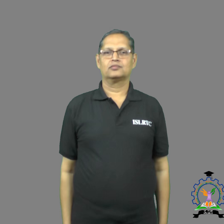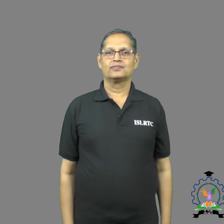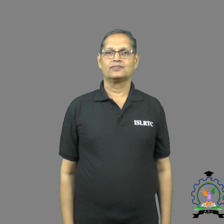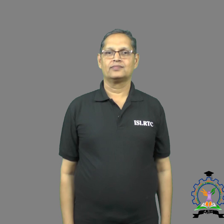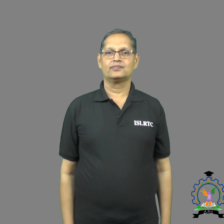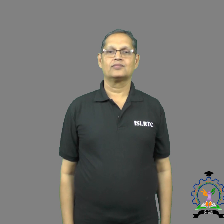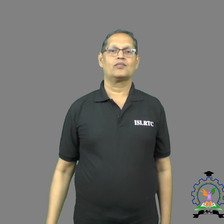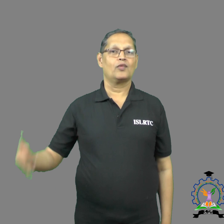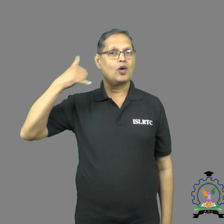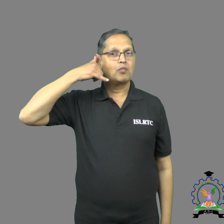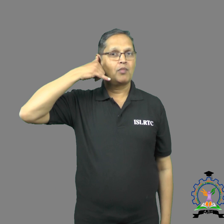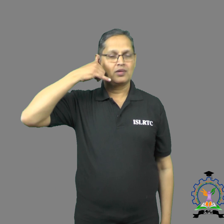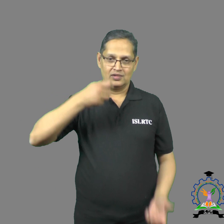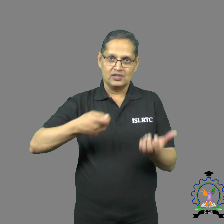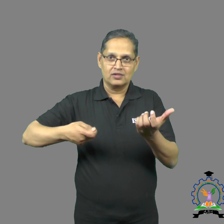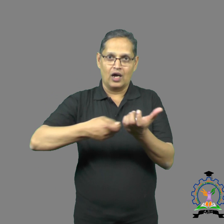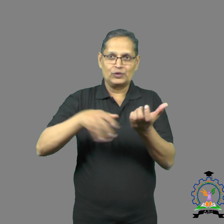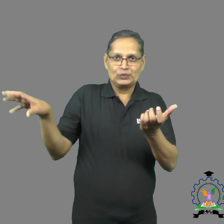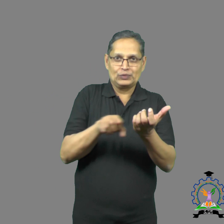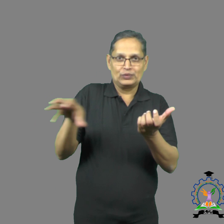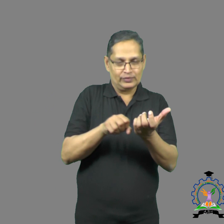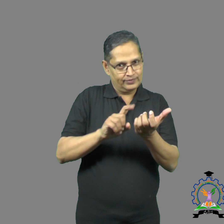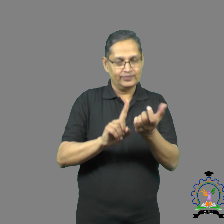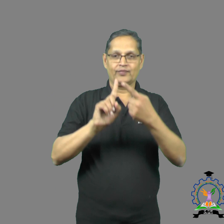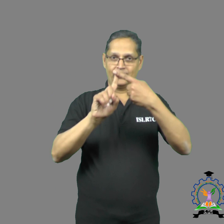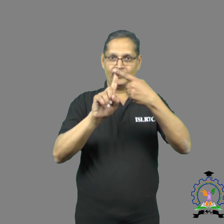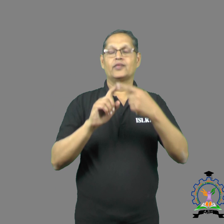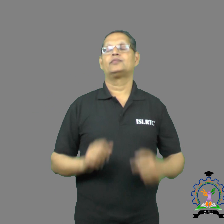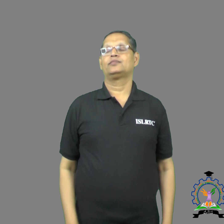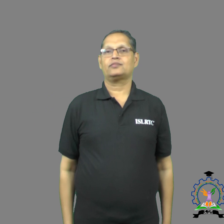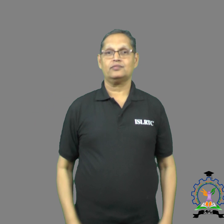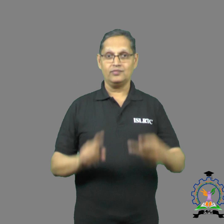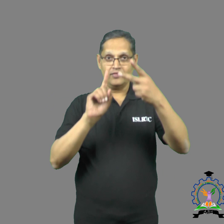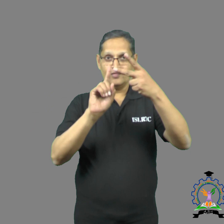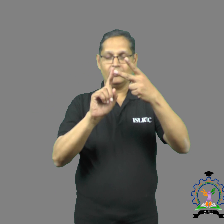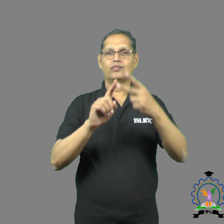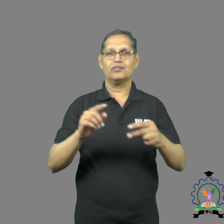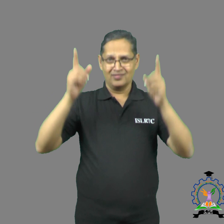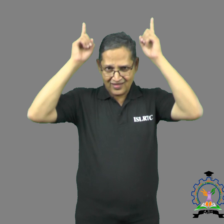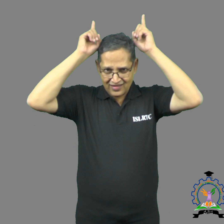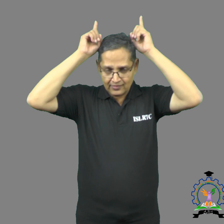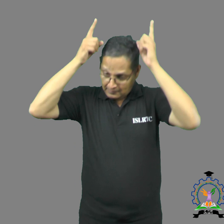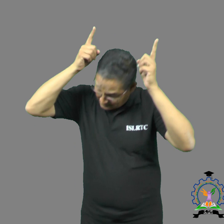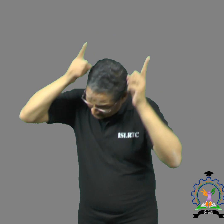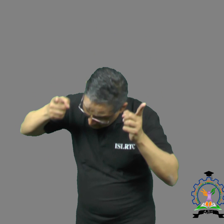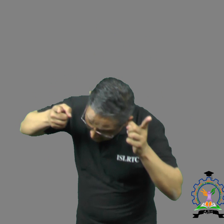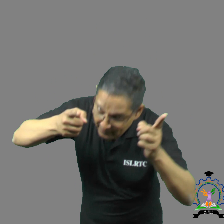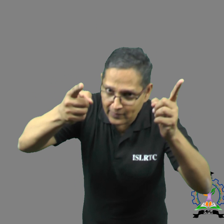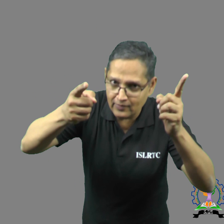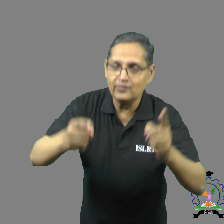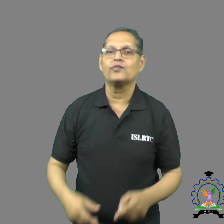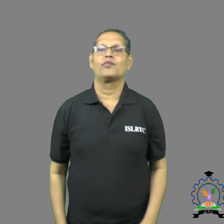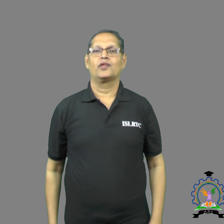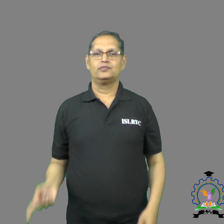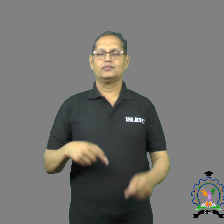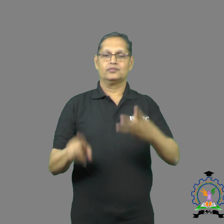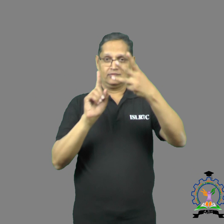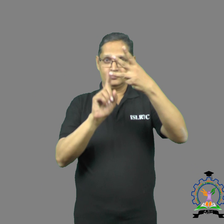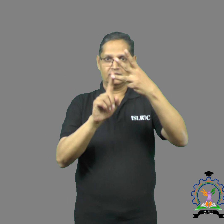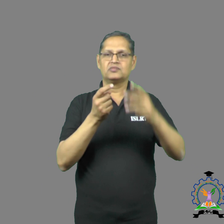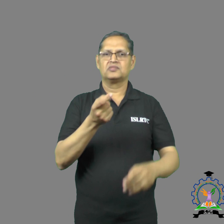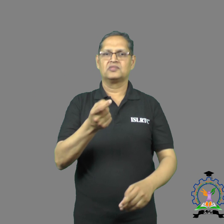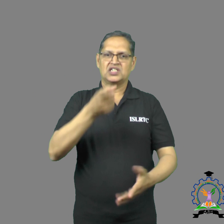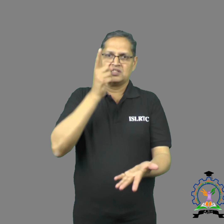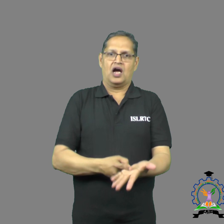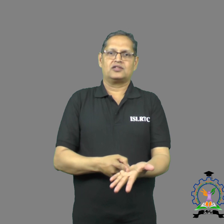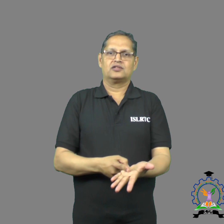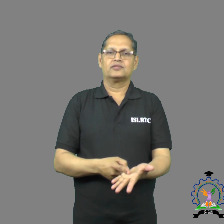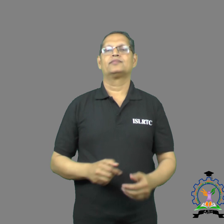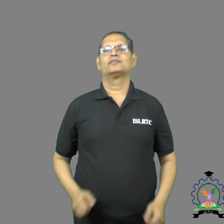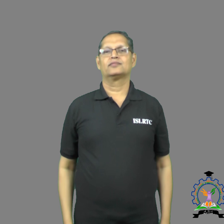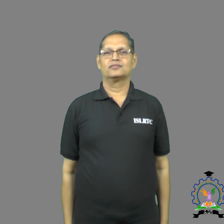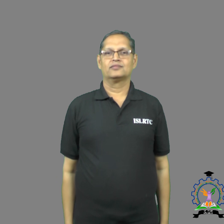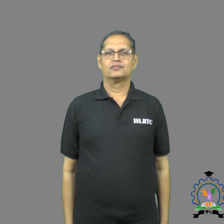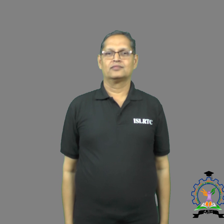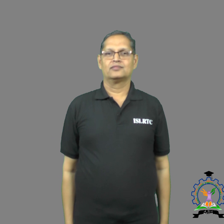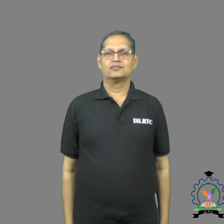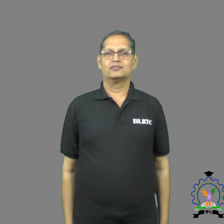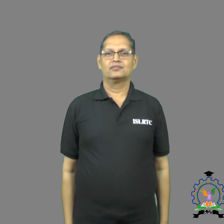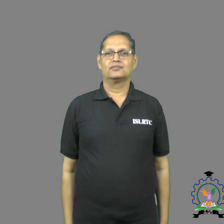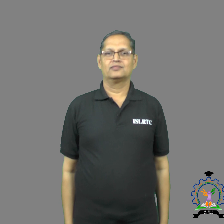Telephone Charge Bull Charge Electrostatic Charge